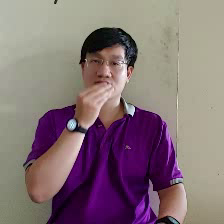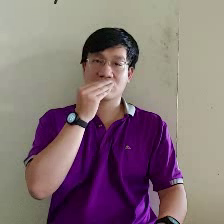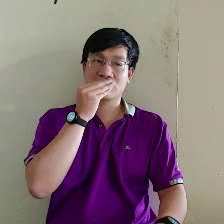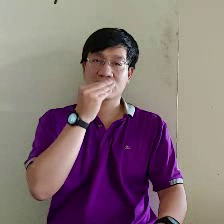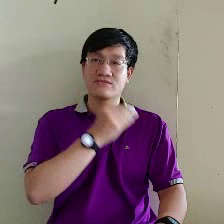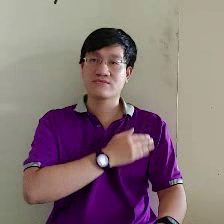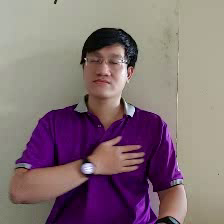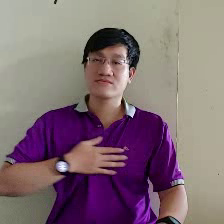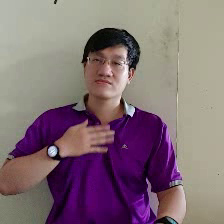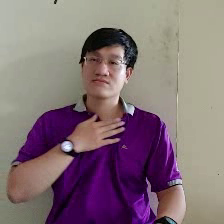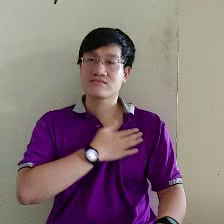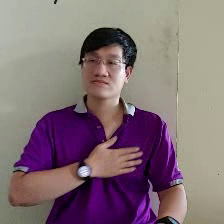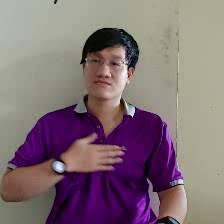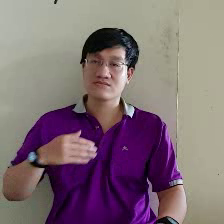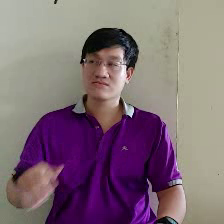Ăn mừng